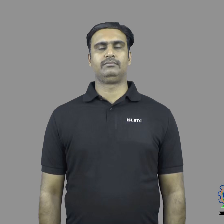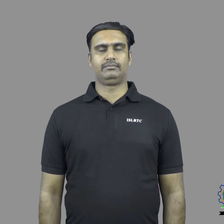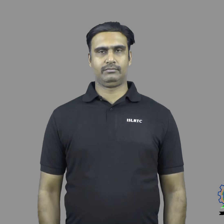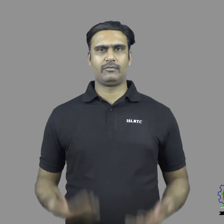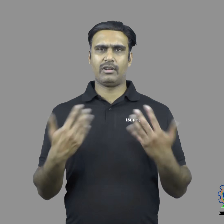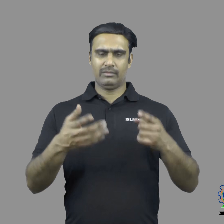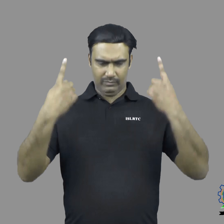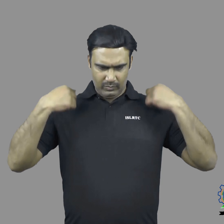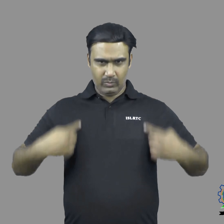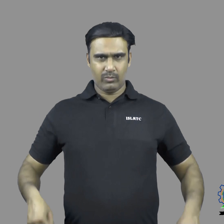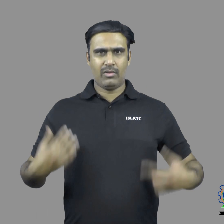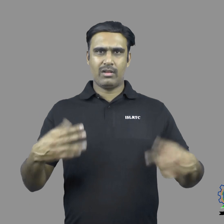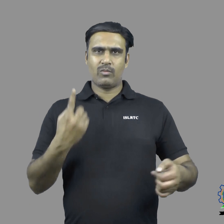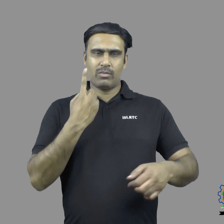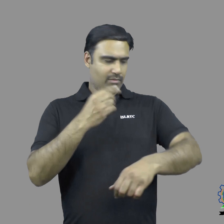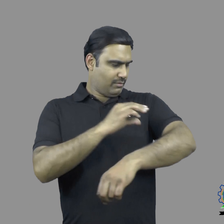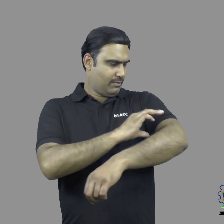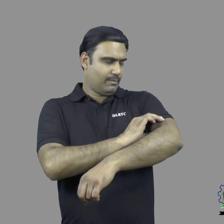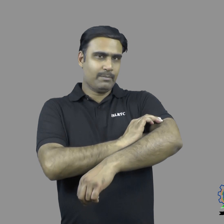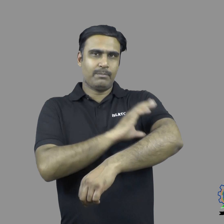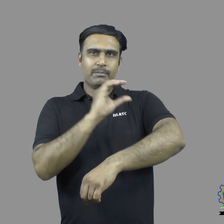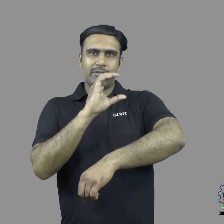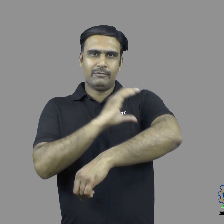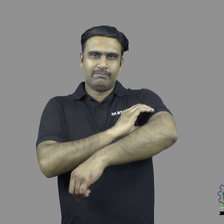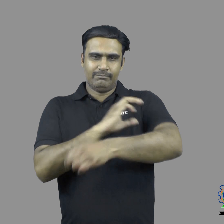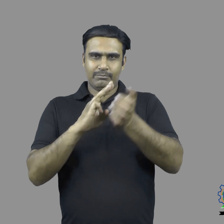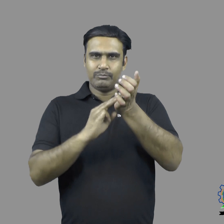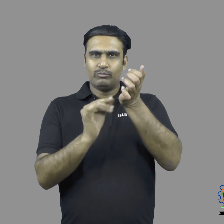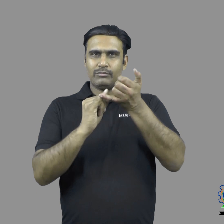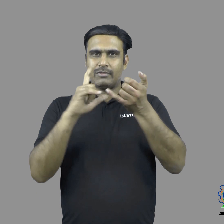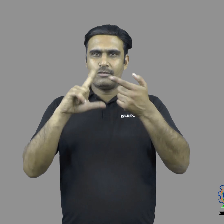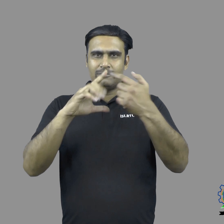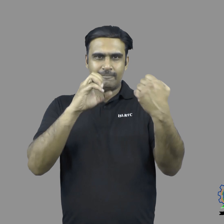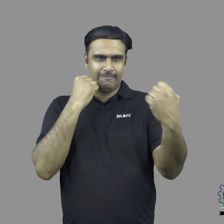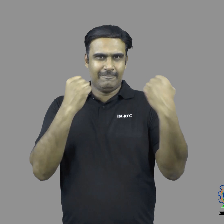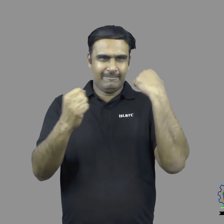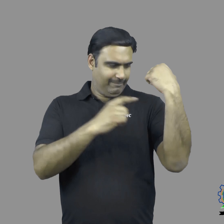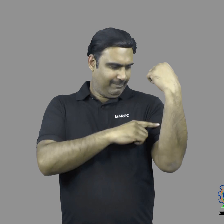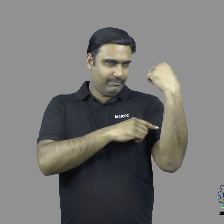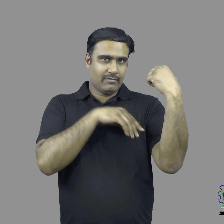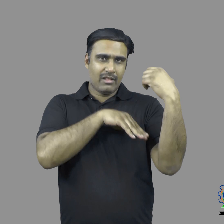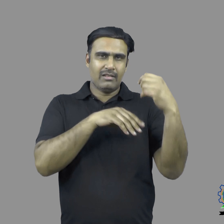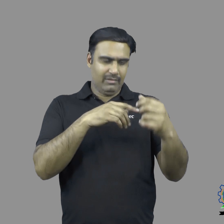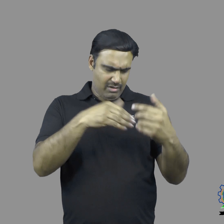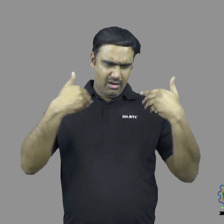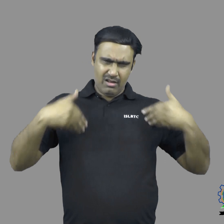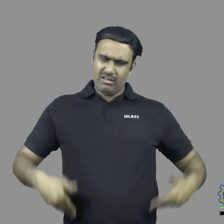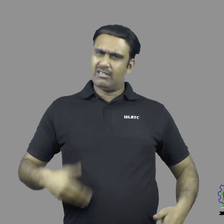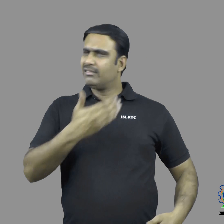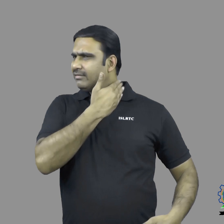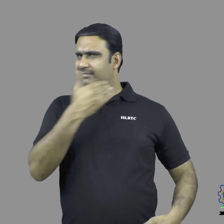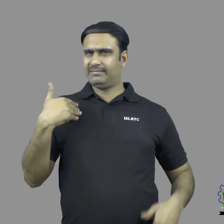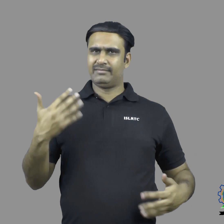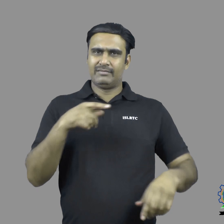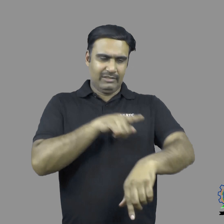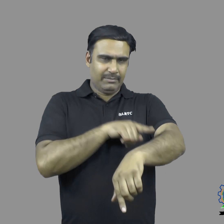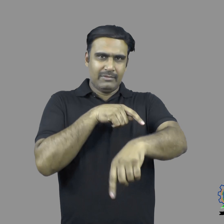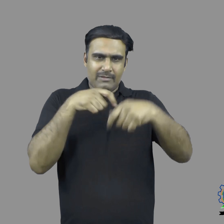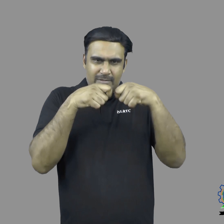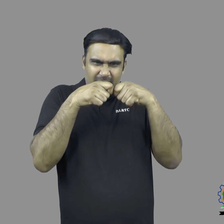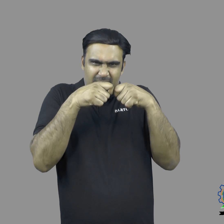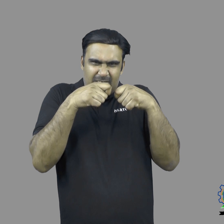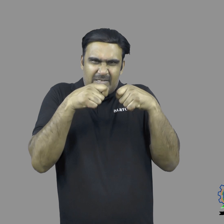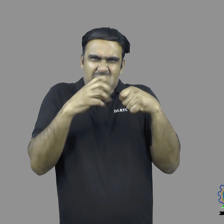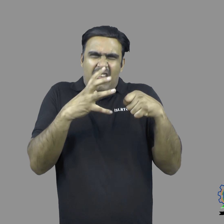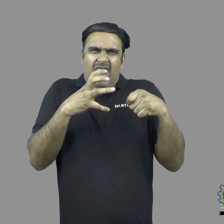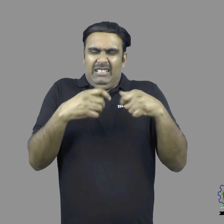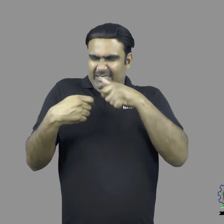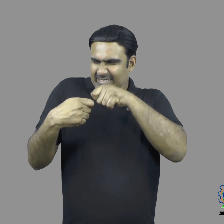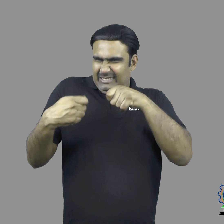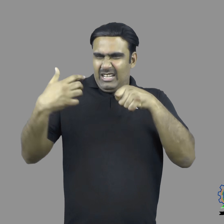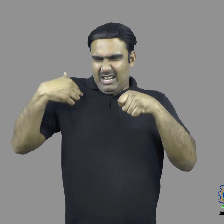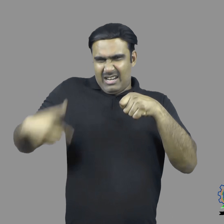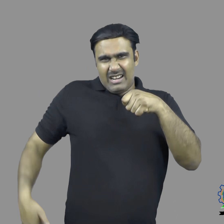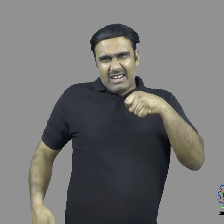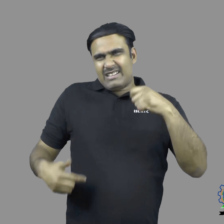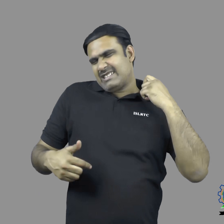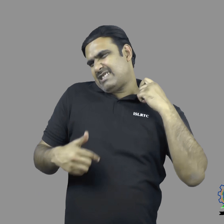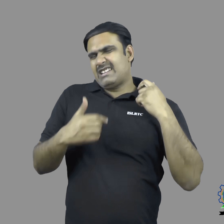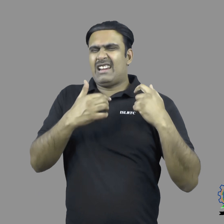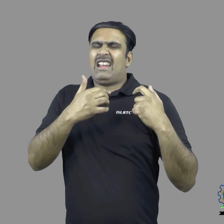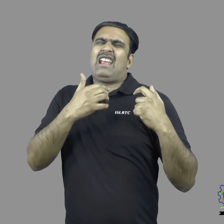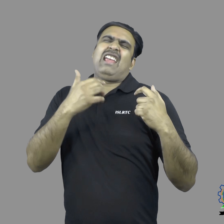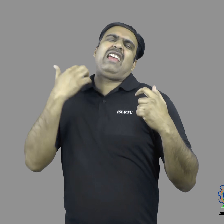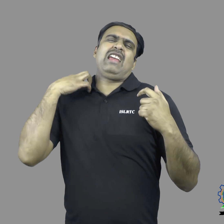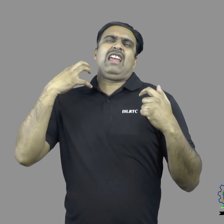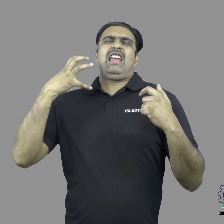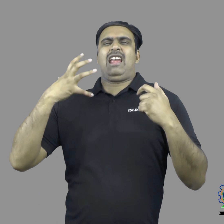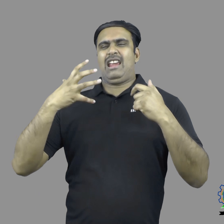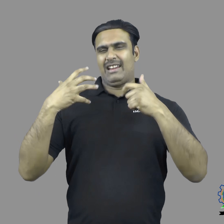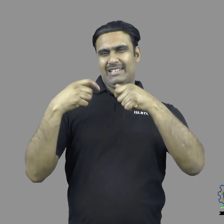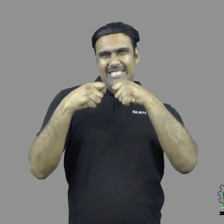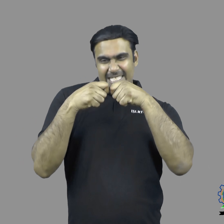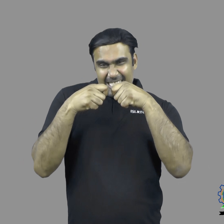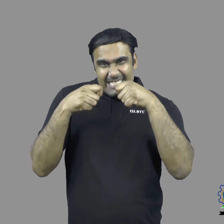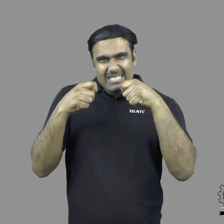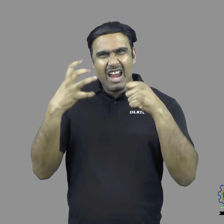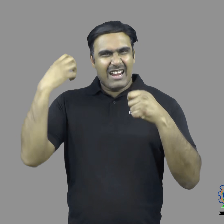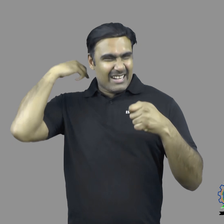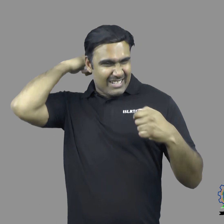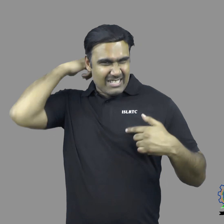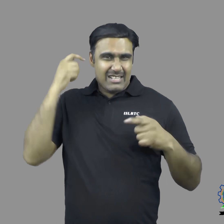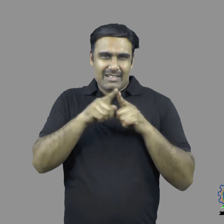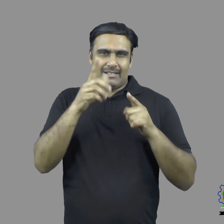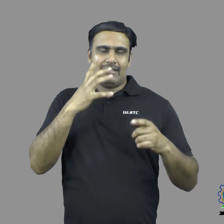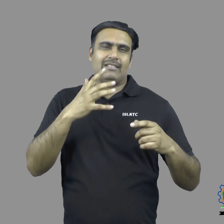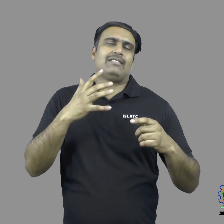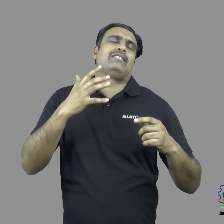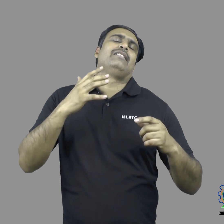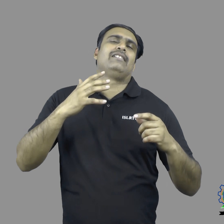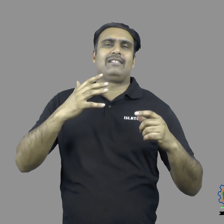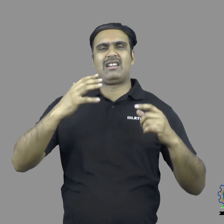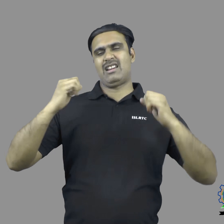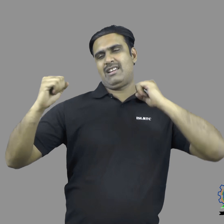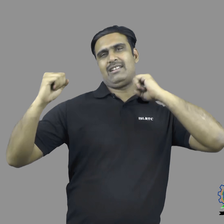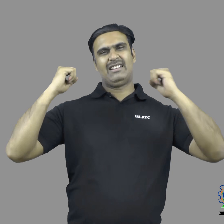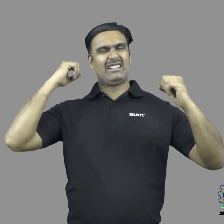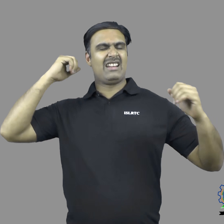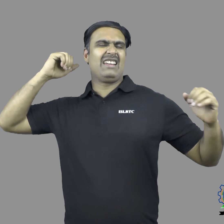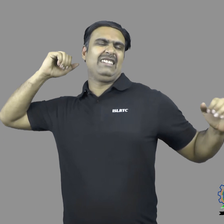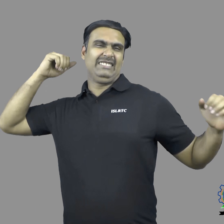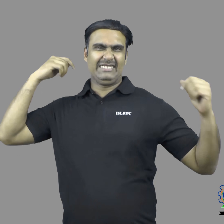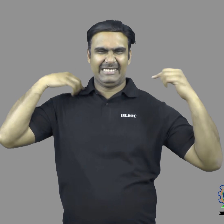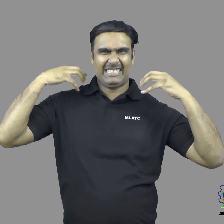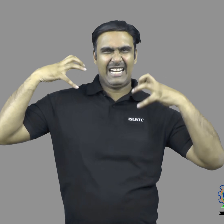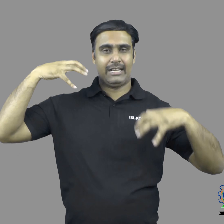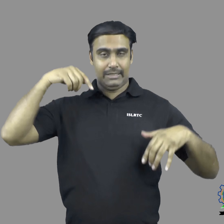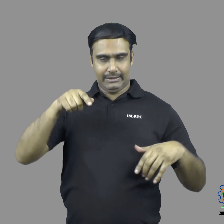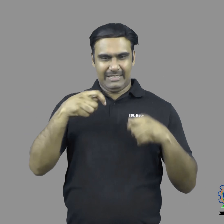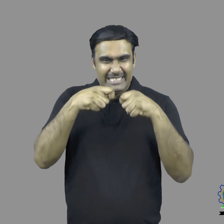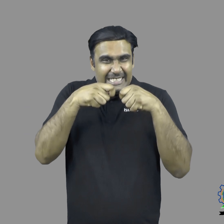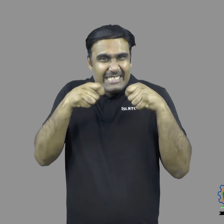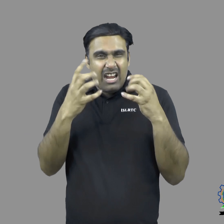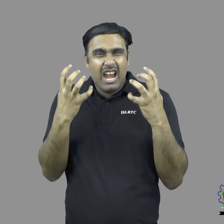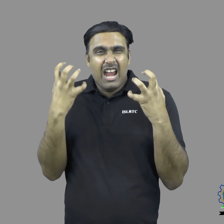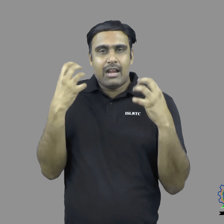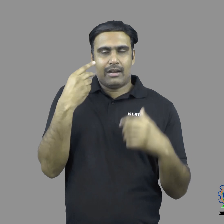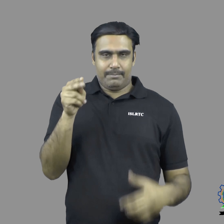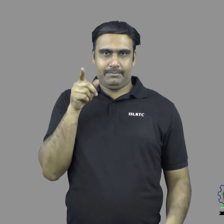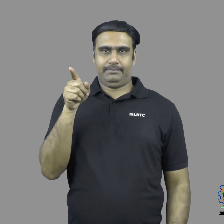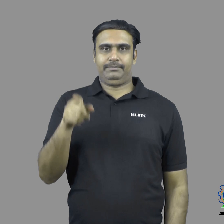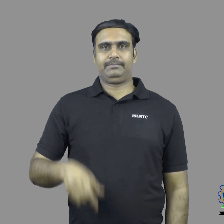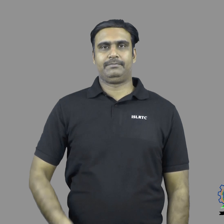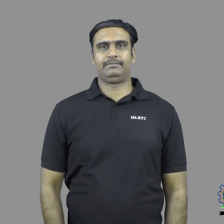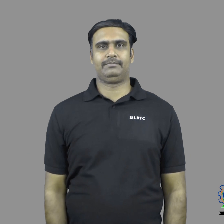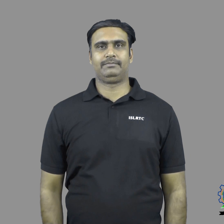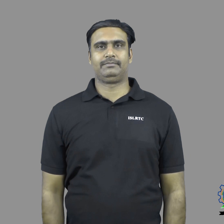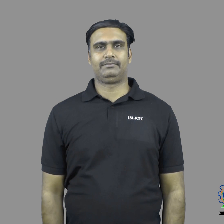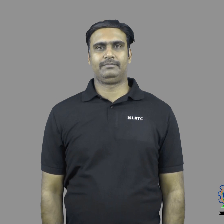Spasm